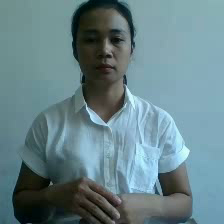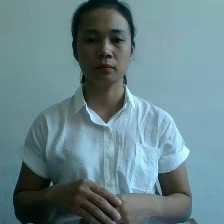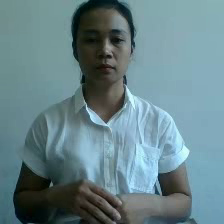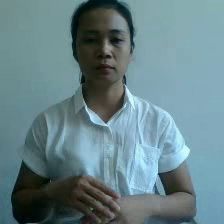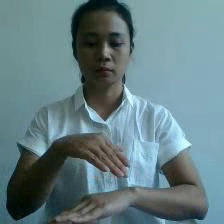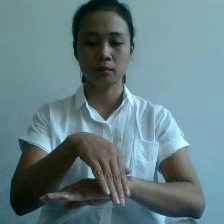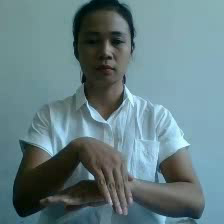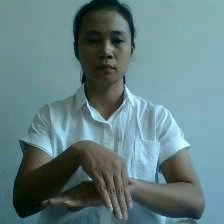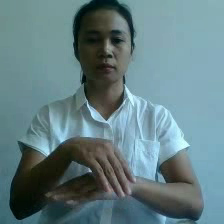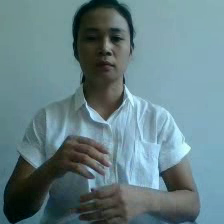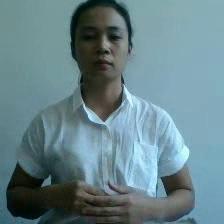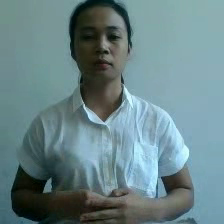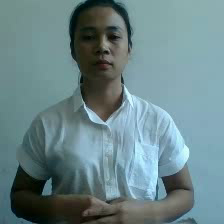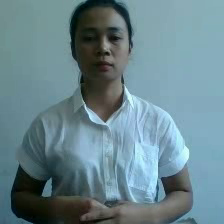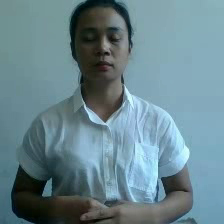Chiều